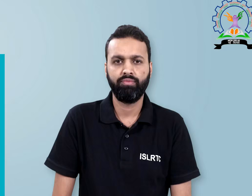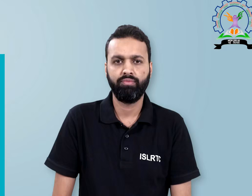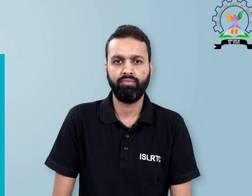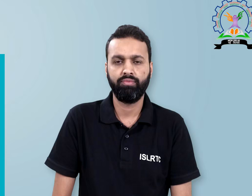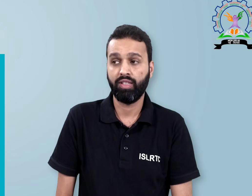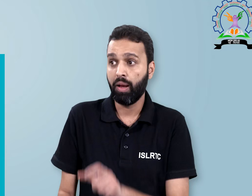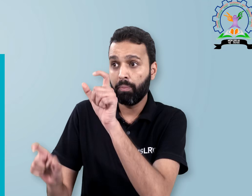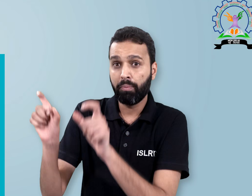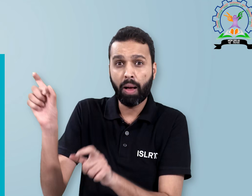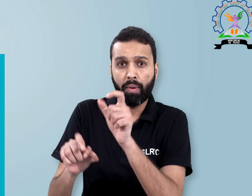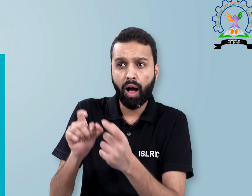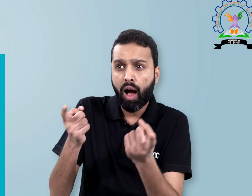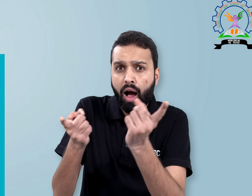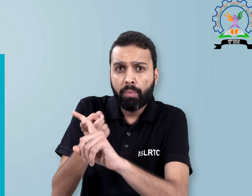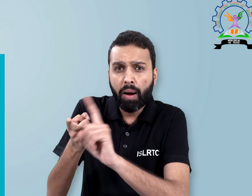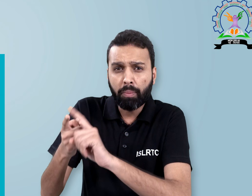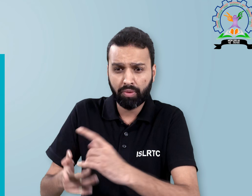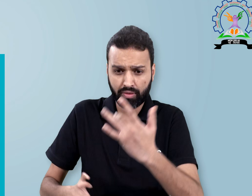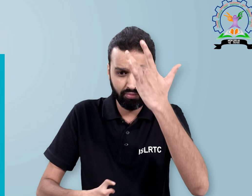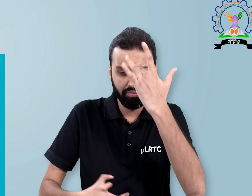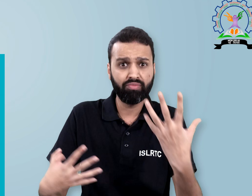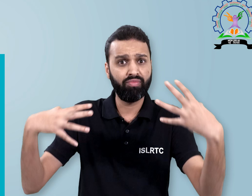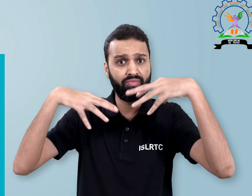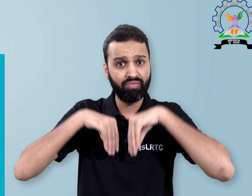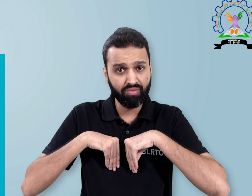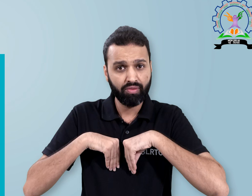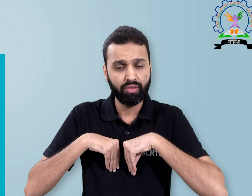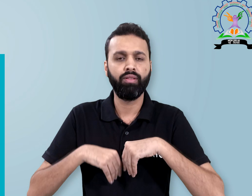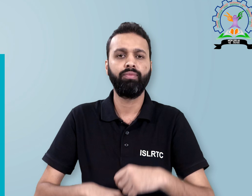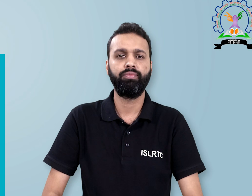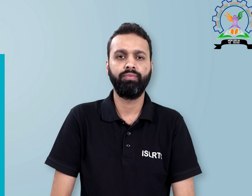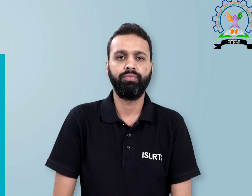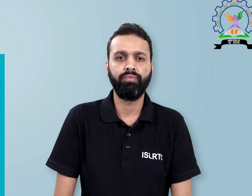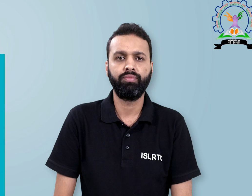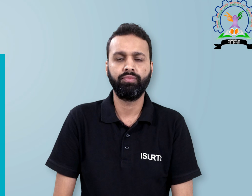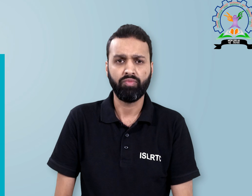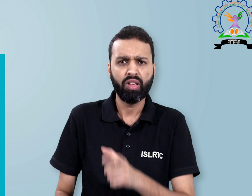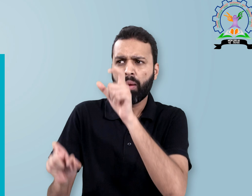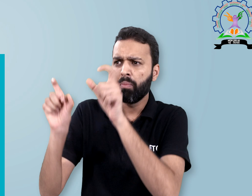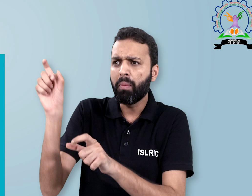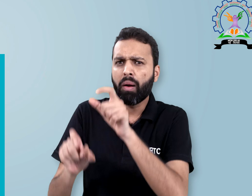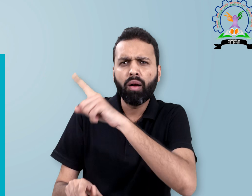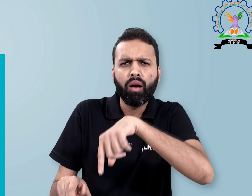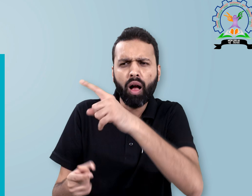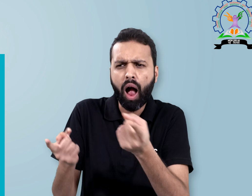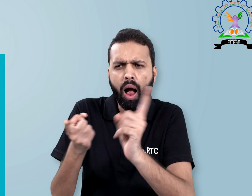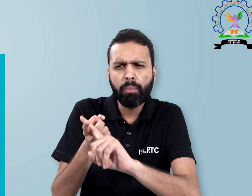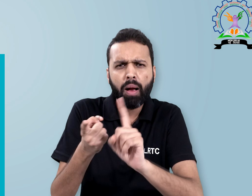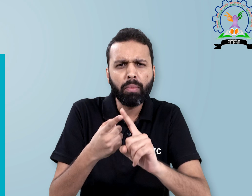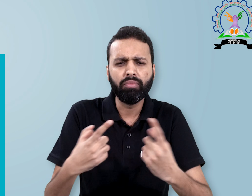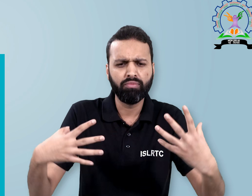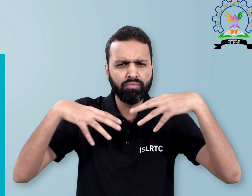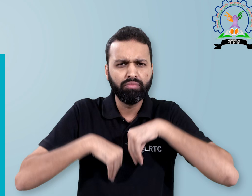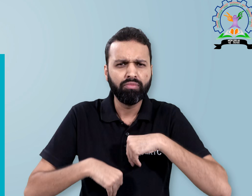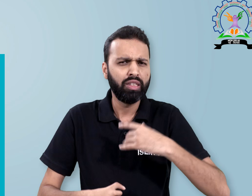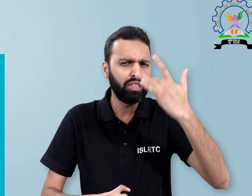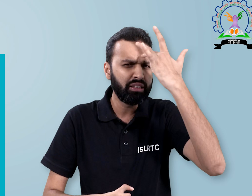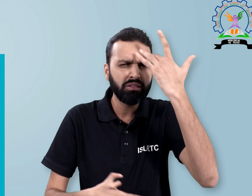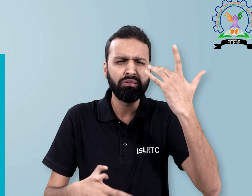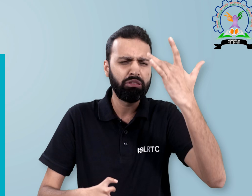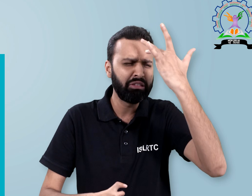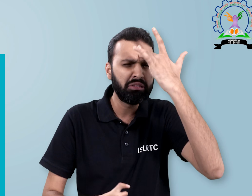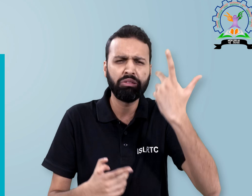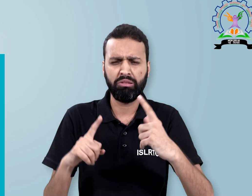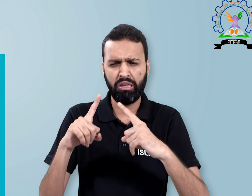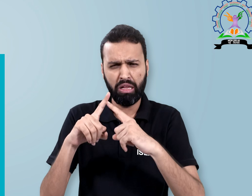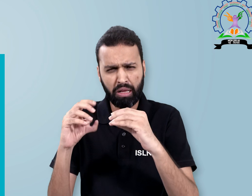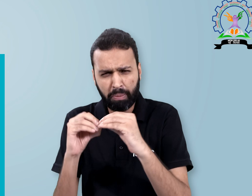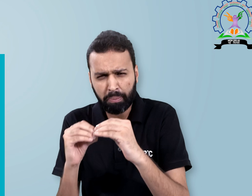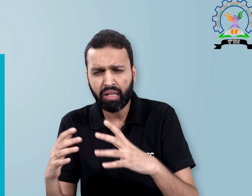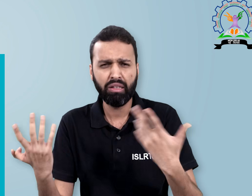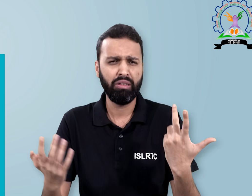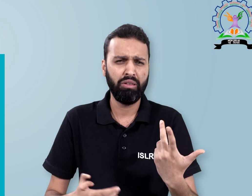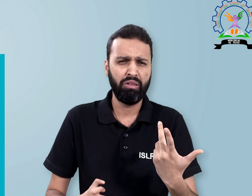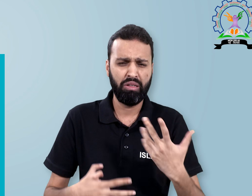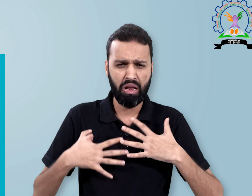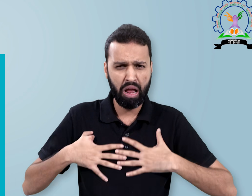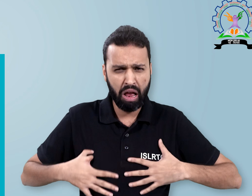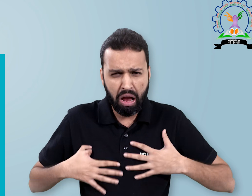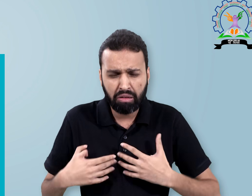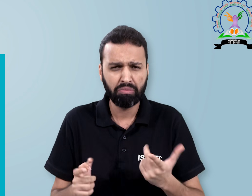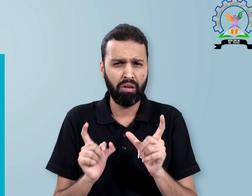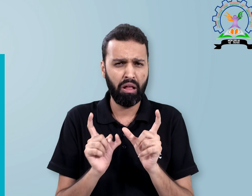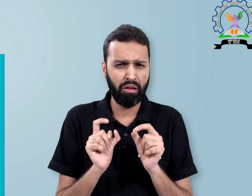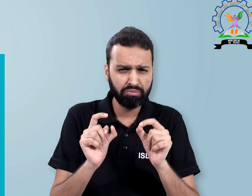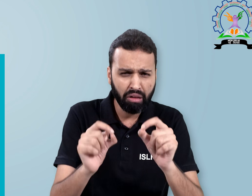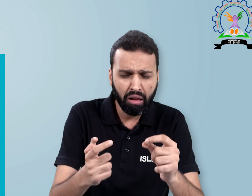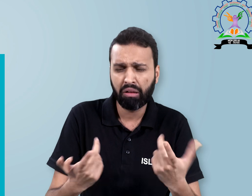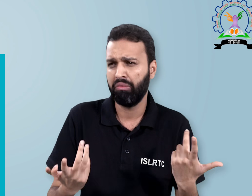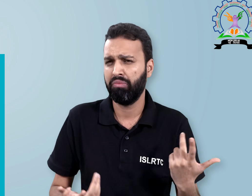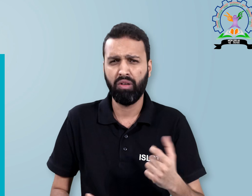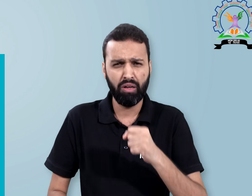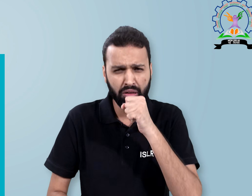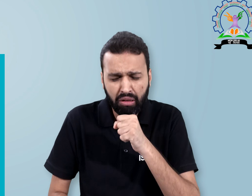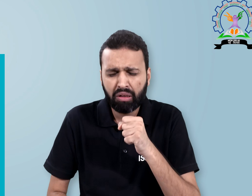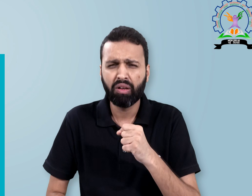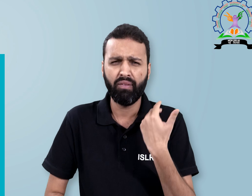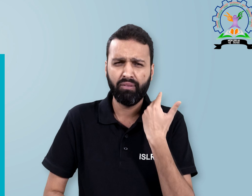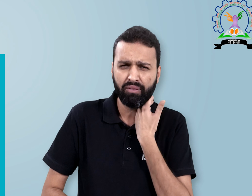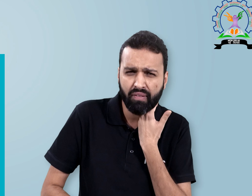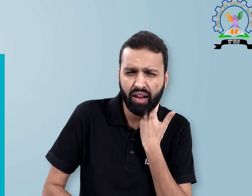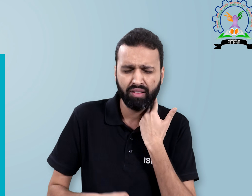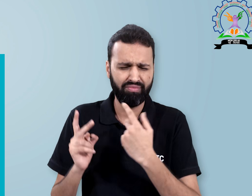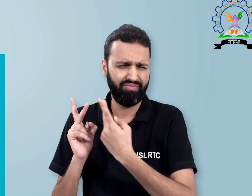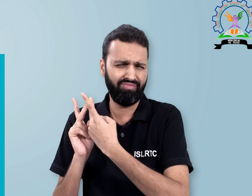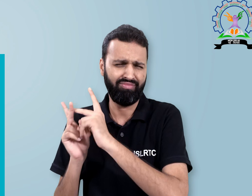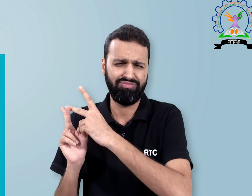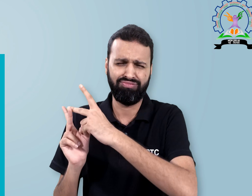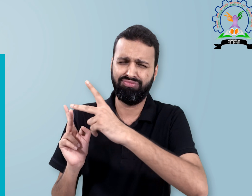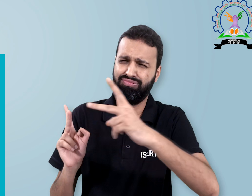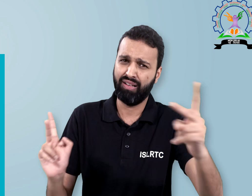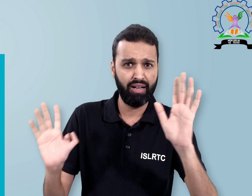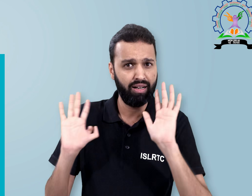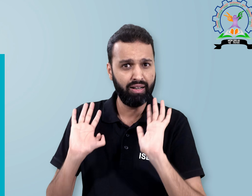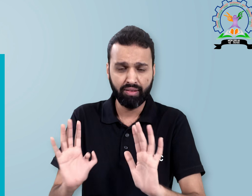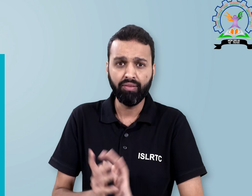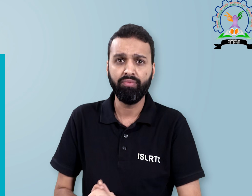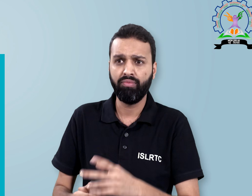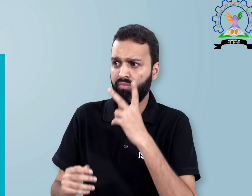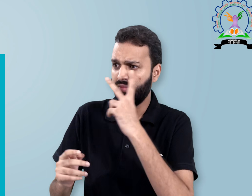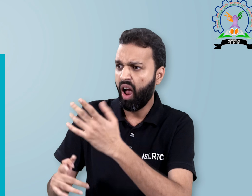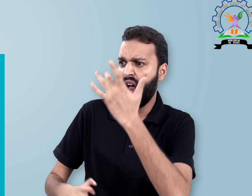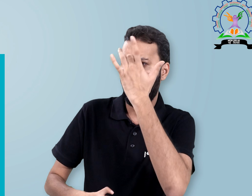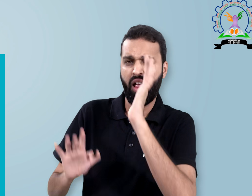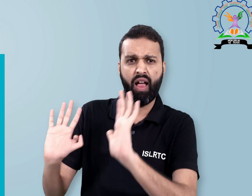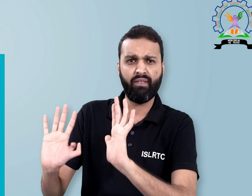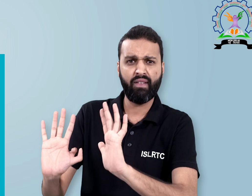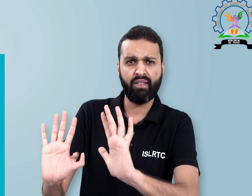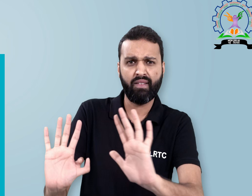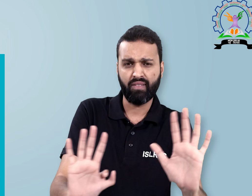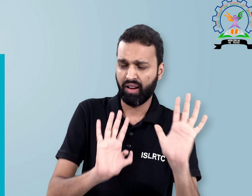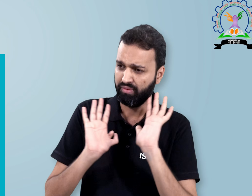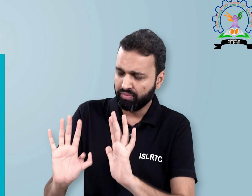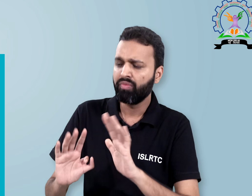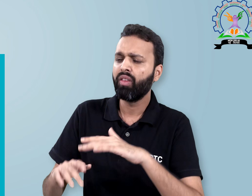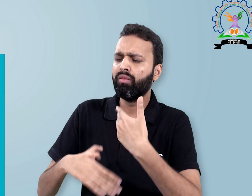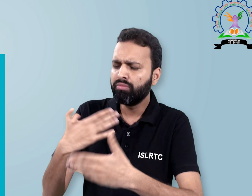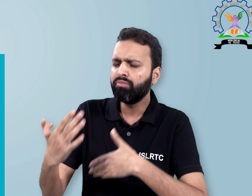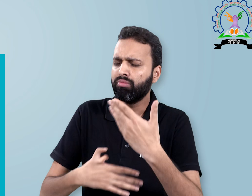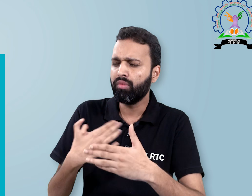Case A case in a disease is a person who is identified as having a particular disease, health disorder, or condition. The patient imay be cured of his illness after medical intervention.